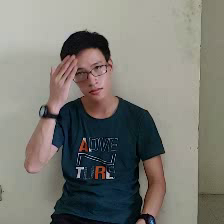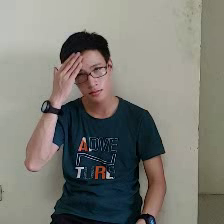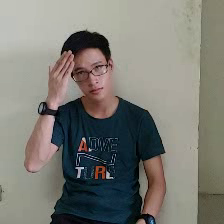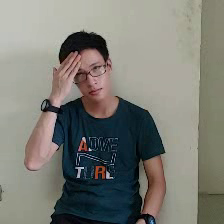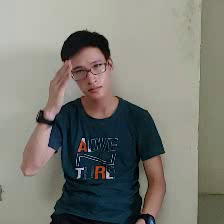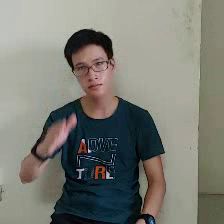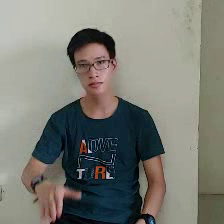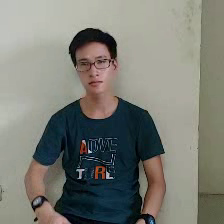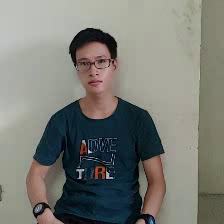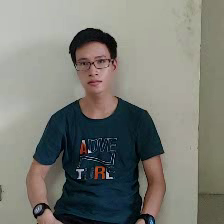Biết